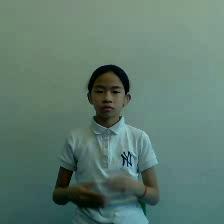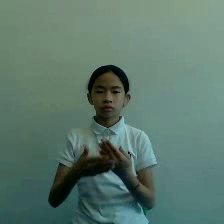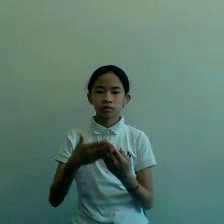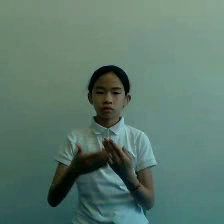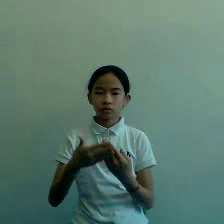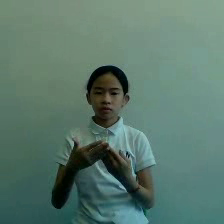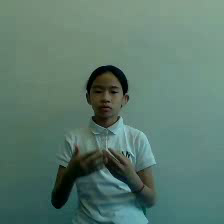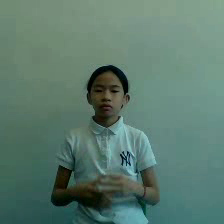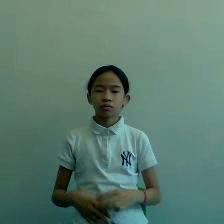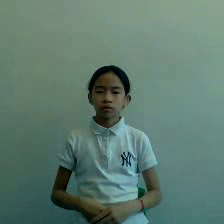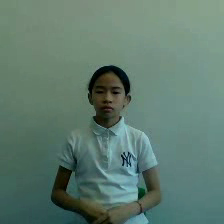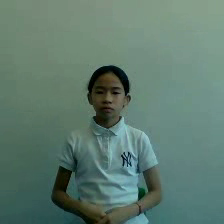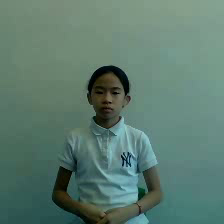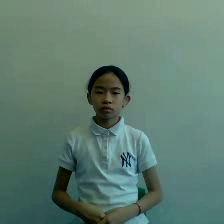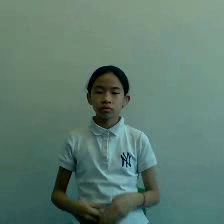Dễ